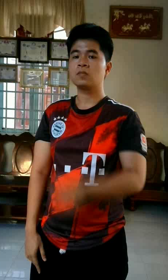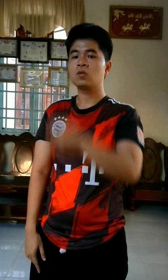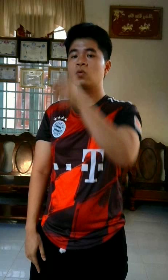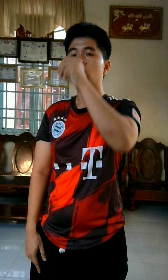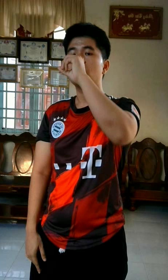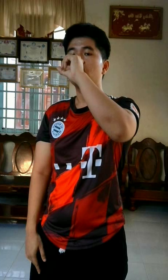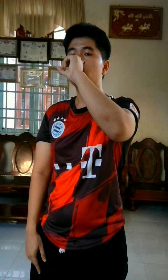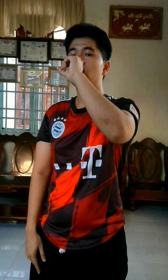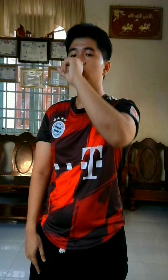uong nuoc